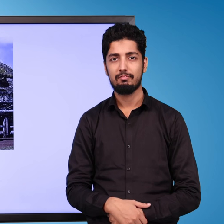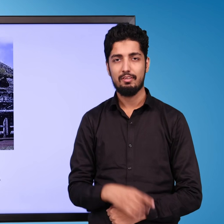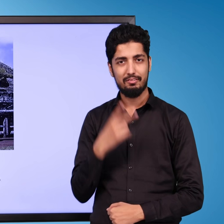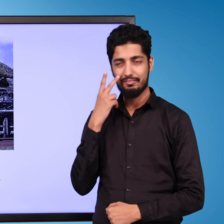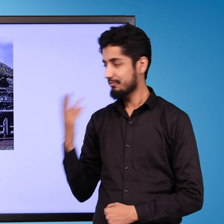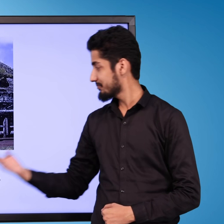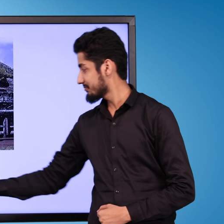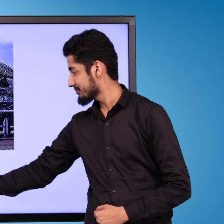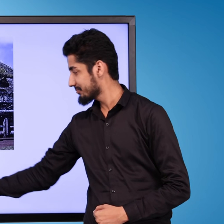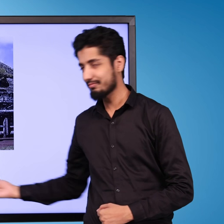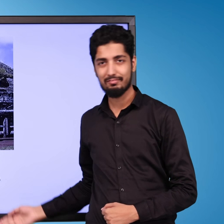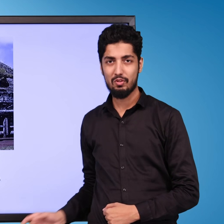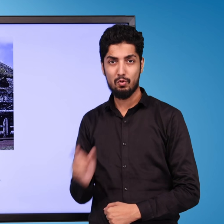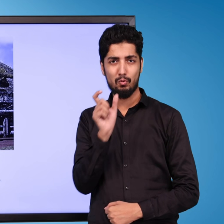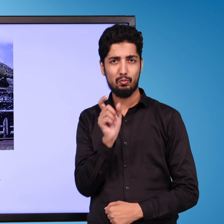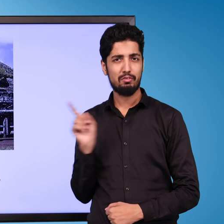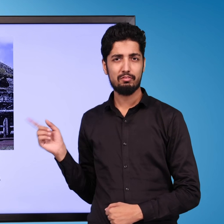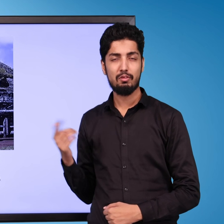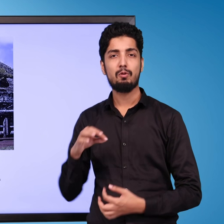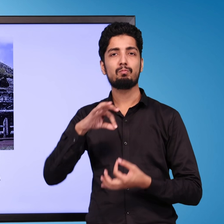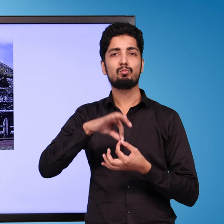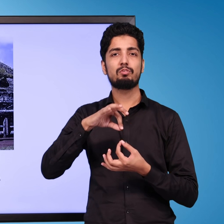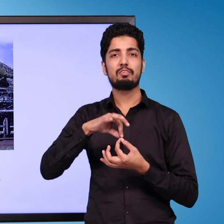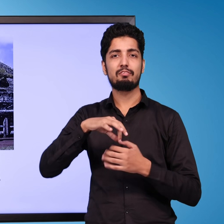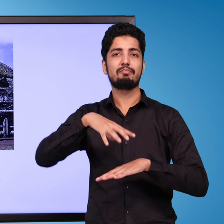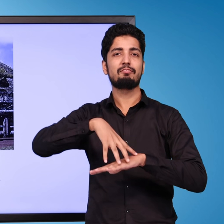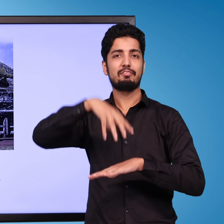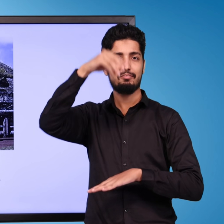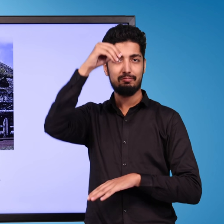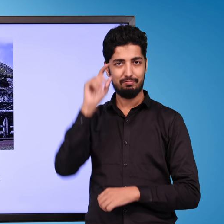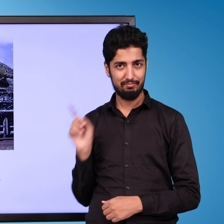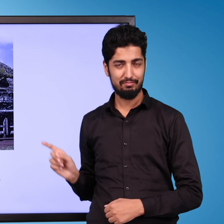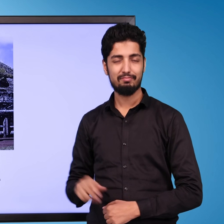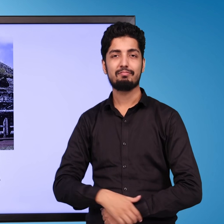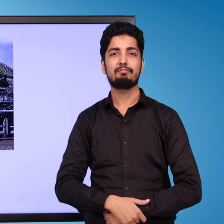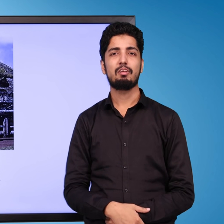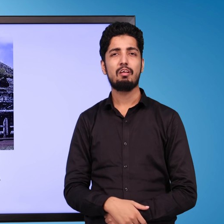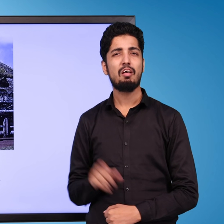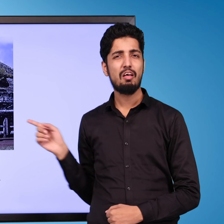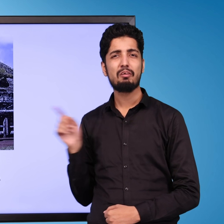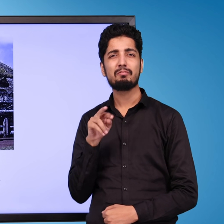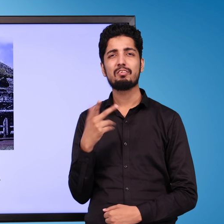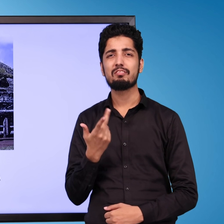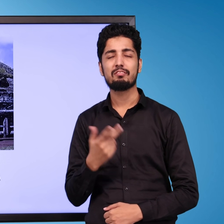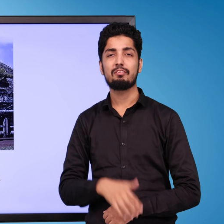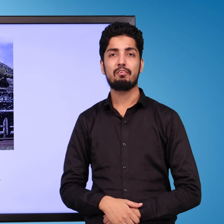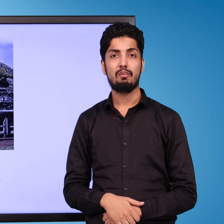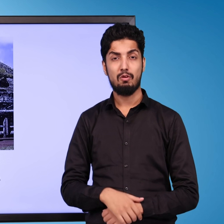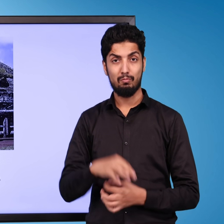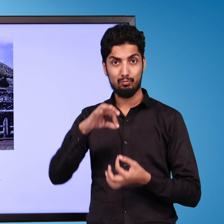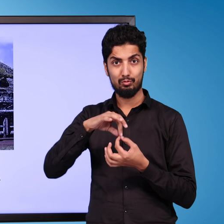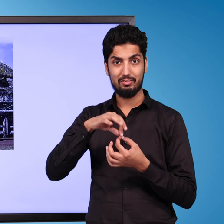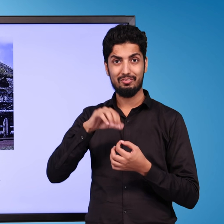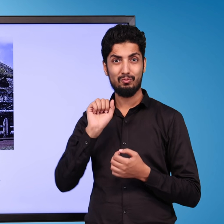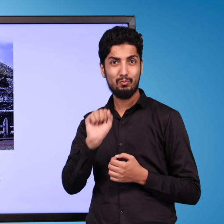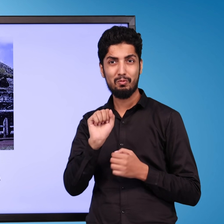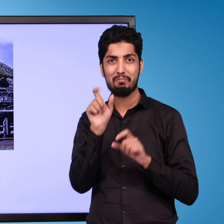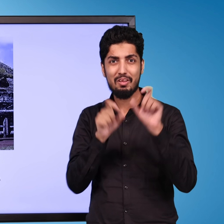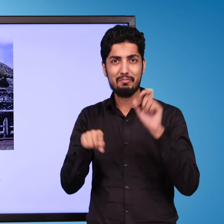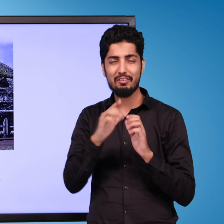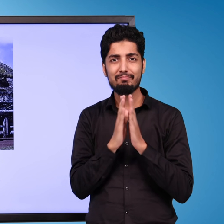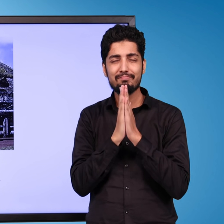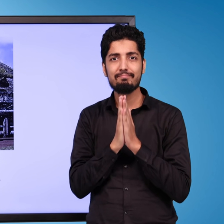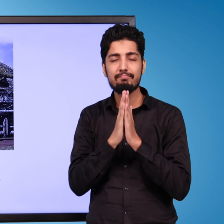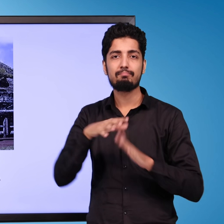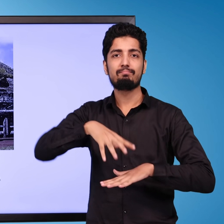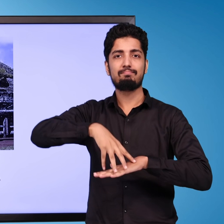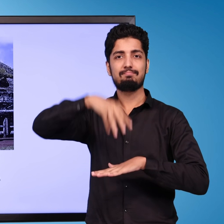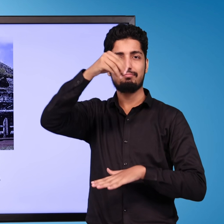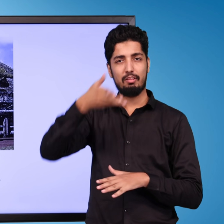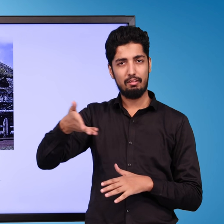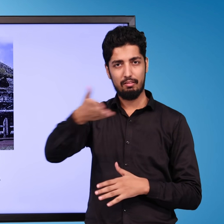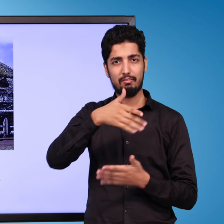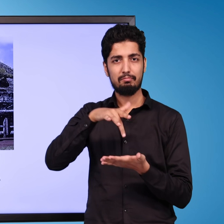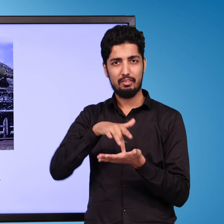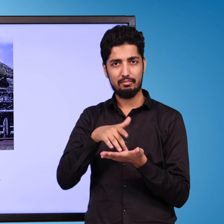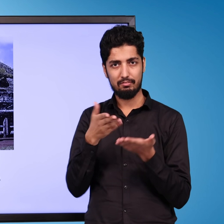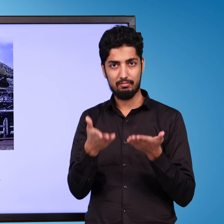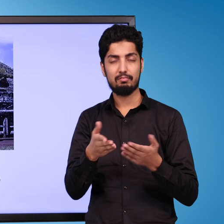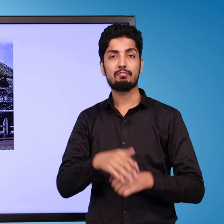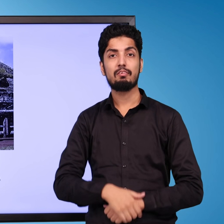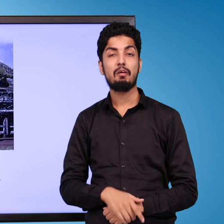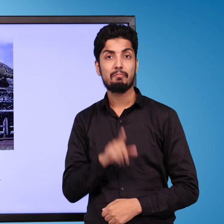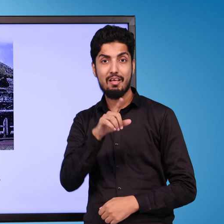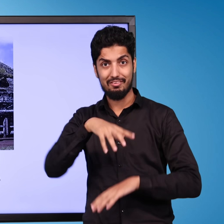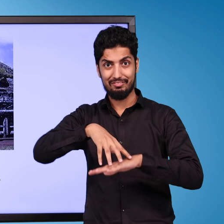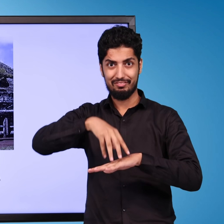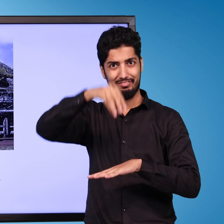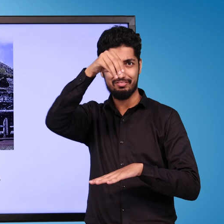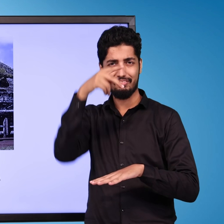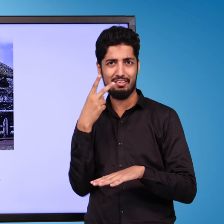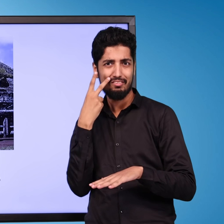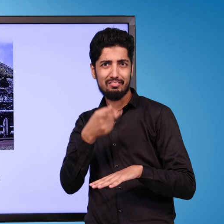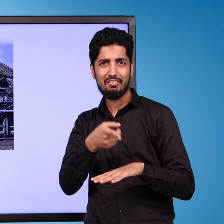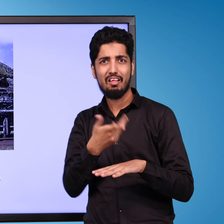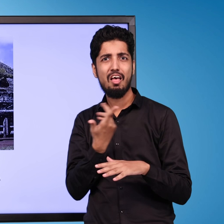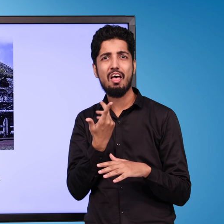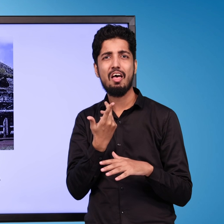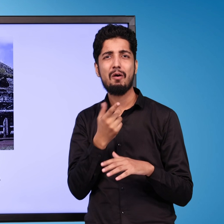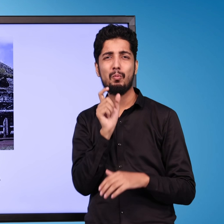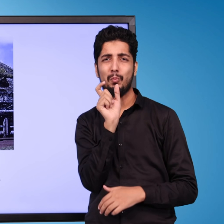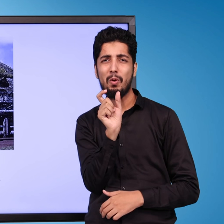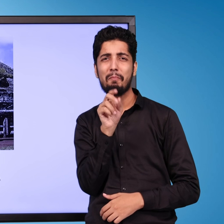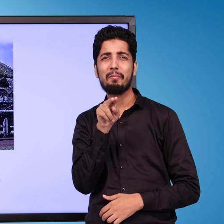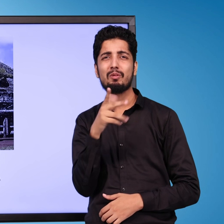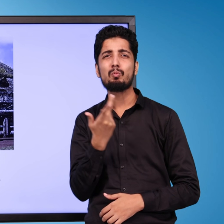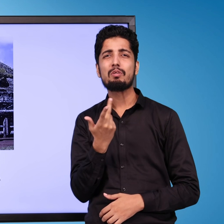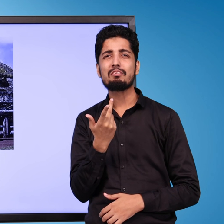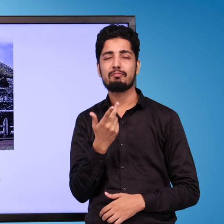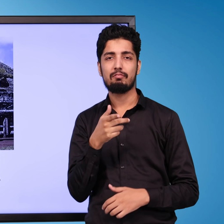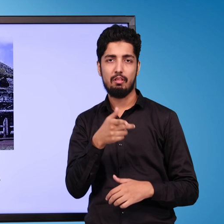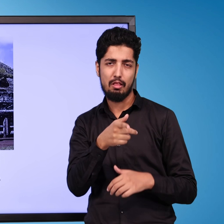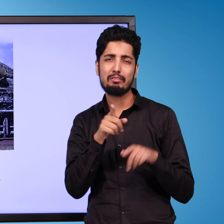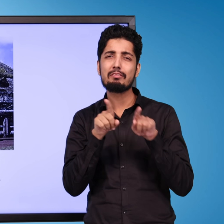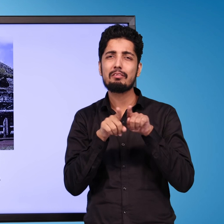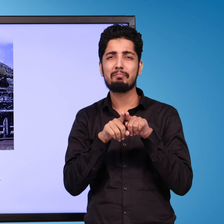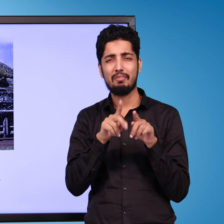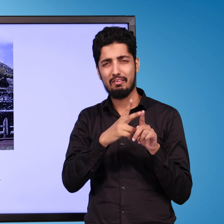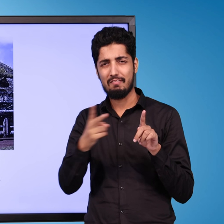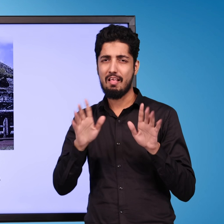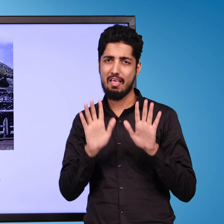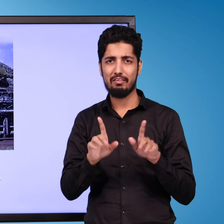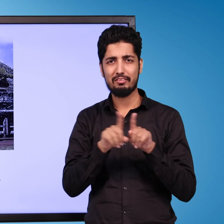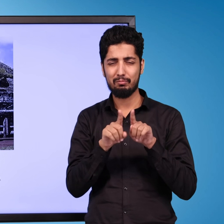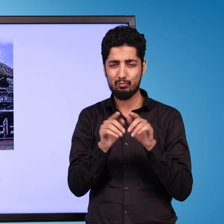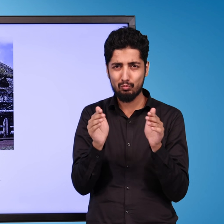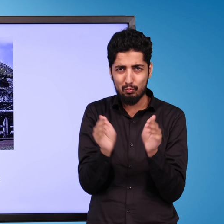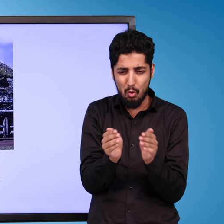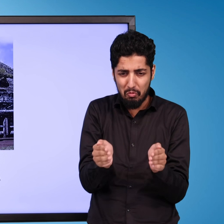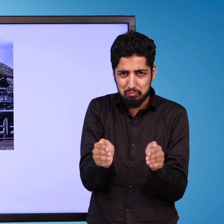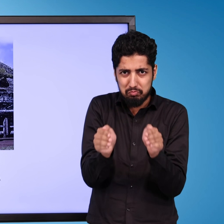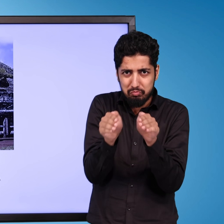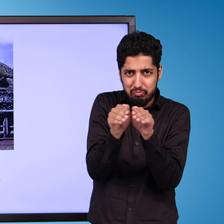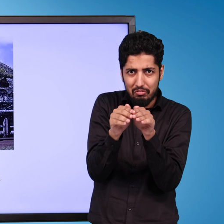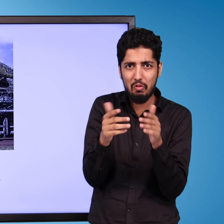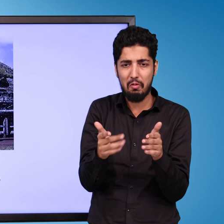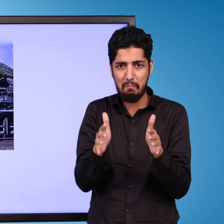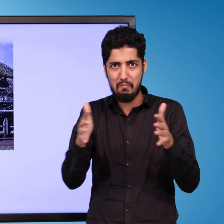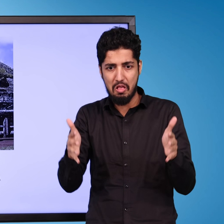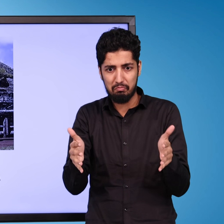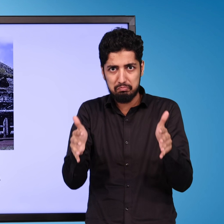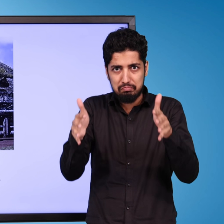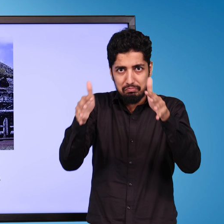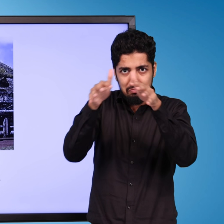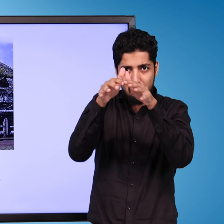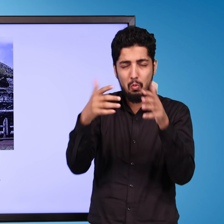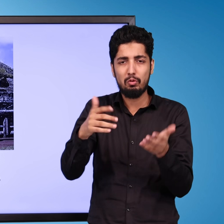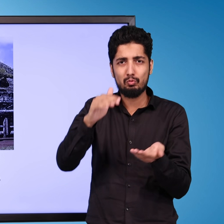stupa This sign means stupa. Stupas are Buddhist shrines. The word stupa means mound. Stupas can be of different types, round and tall, big and small, etc. but they have certain common features.